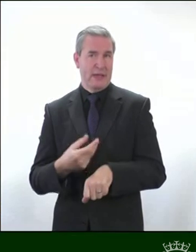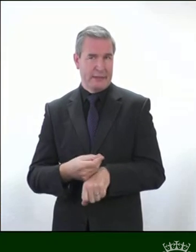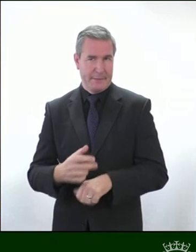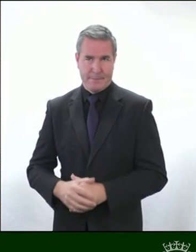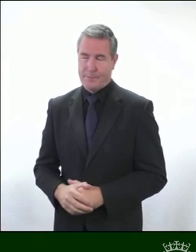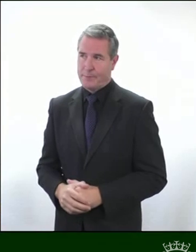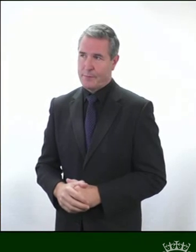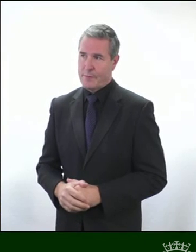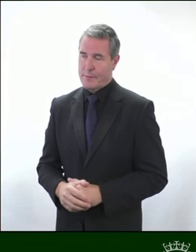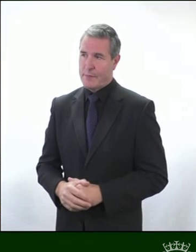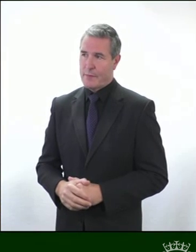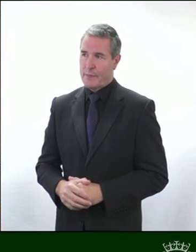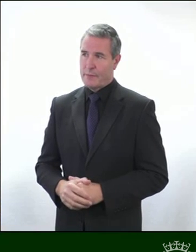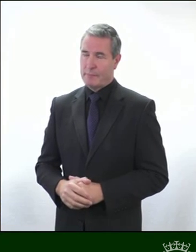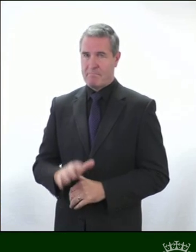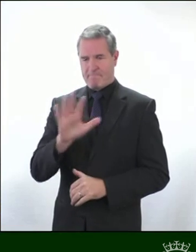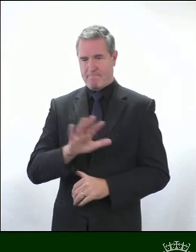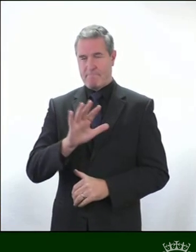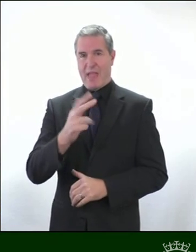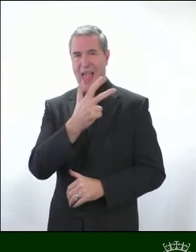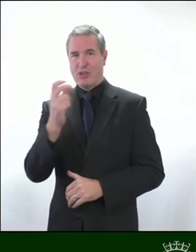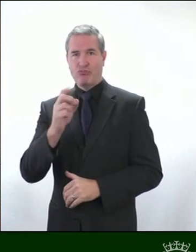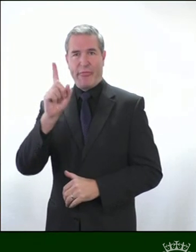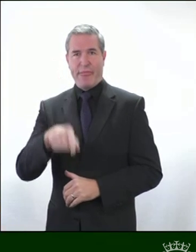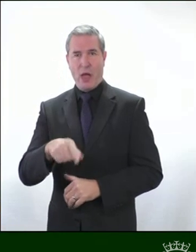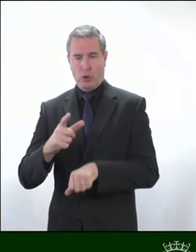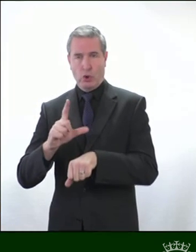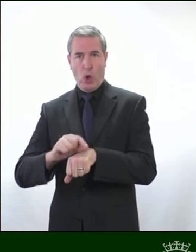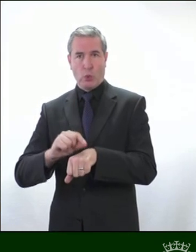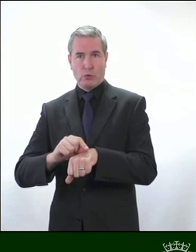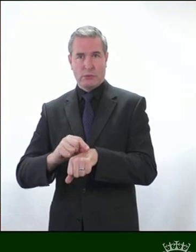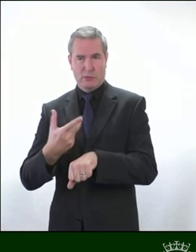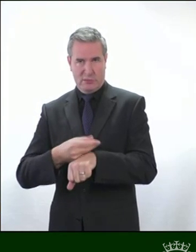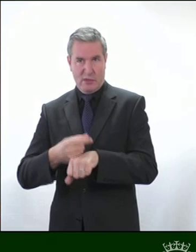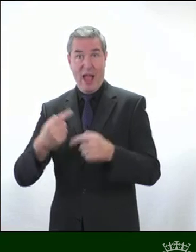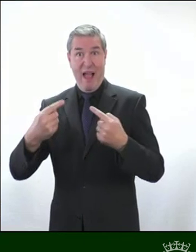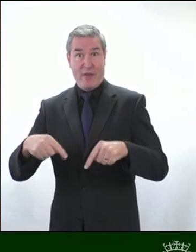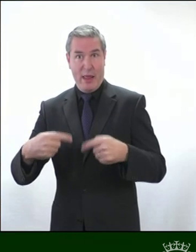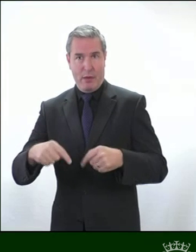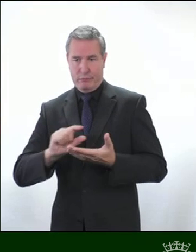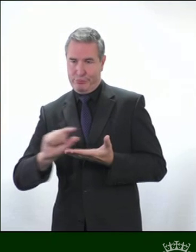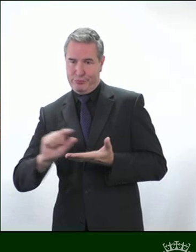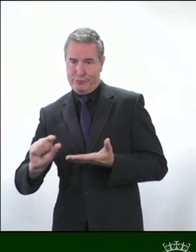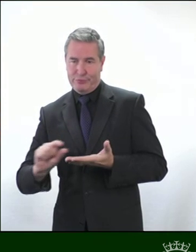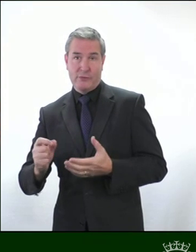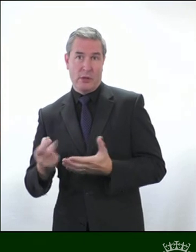We understand that around 800,000 doses will soon be available, and that is good news.